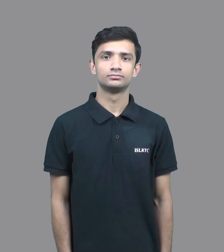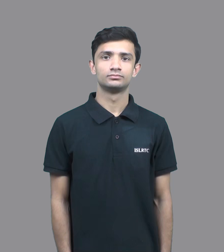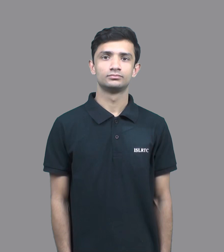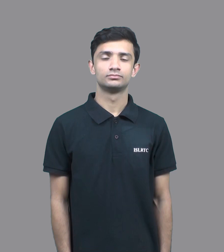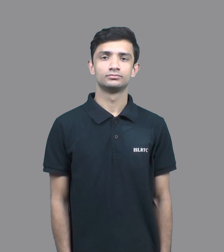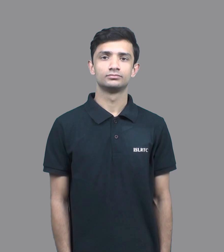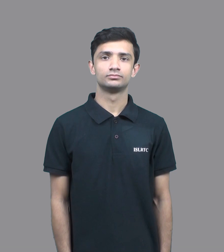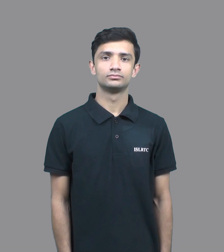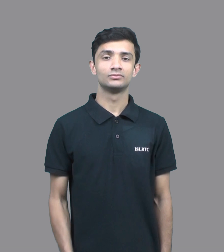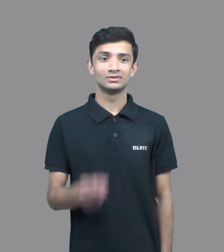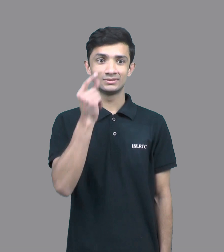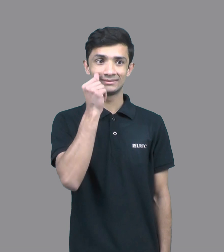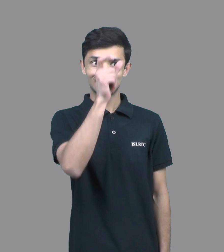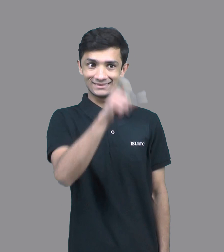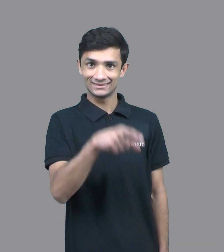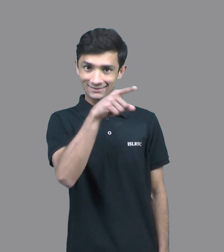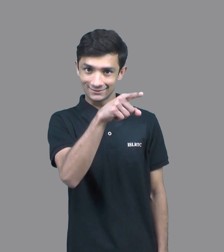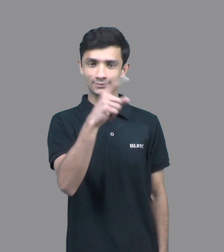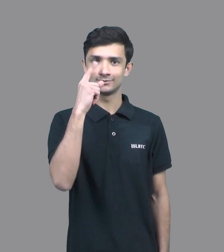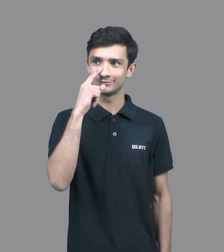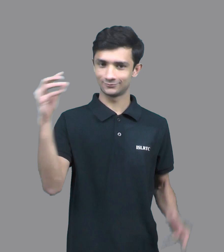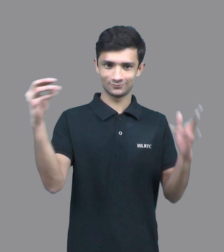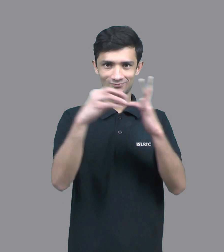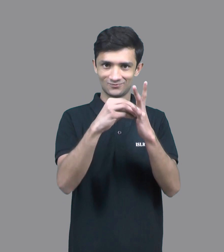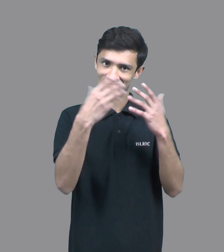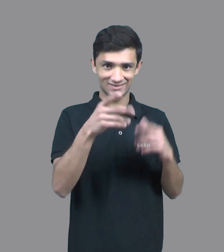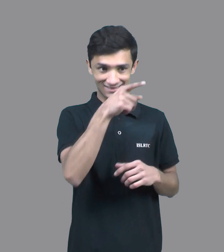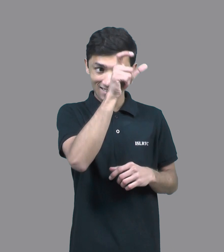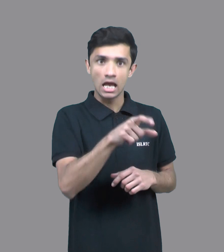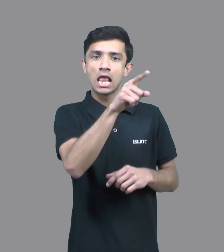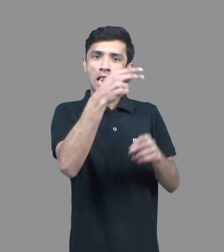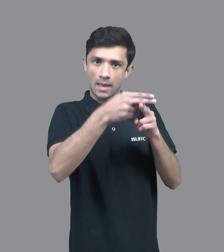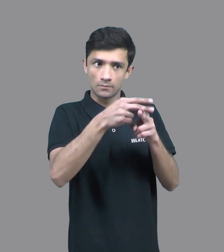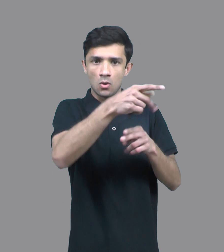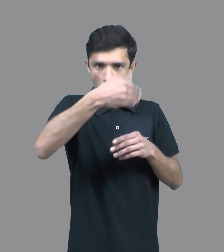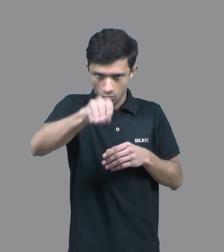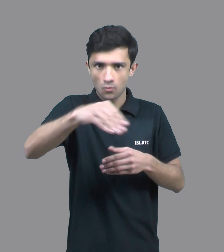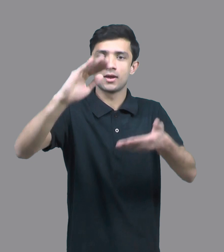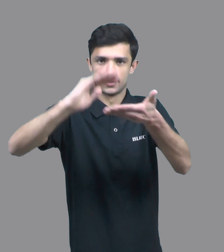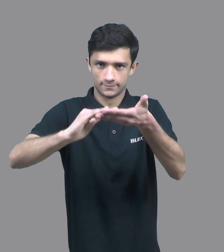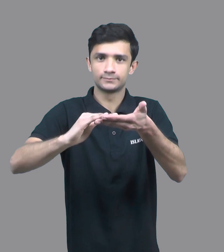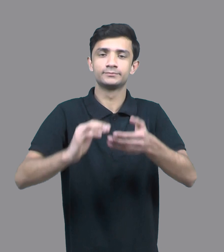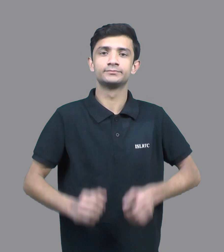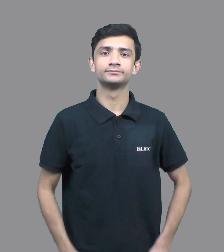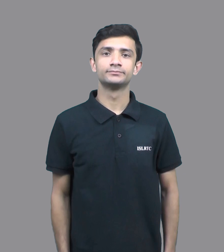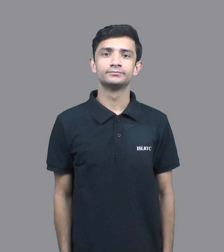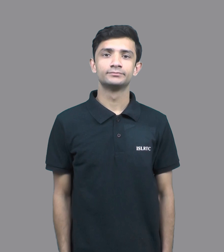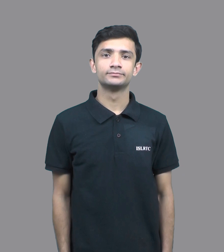Fiance